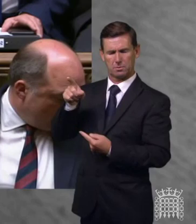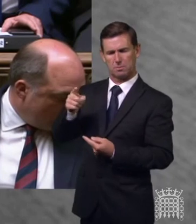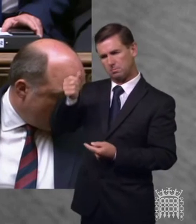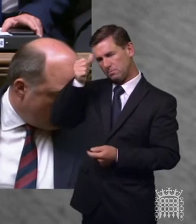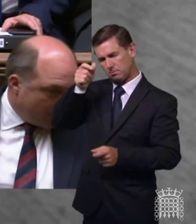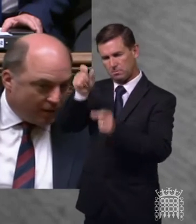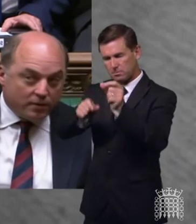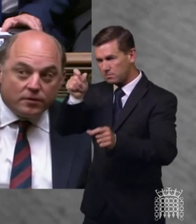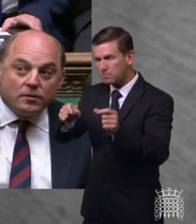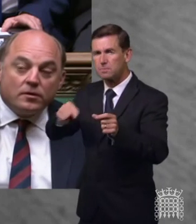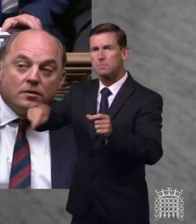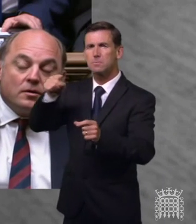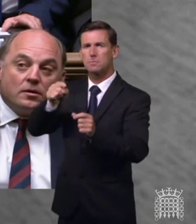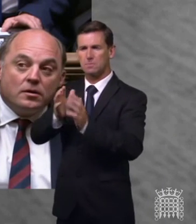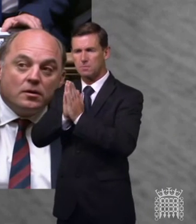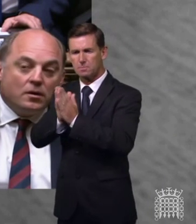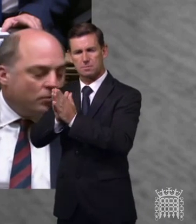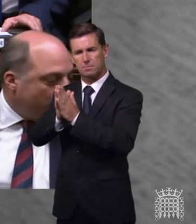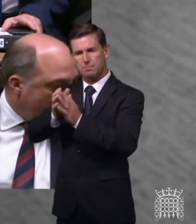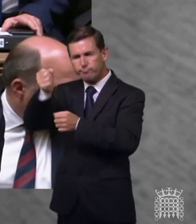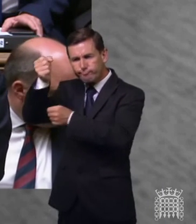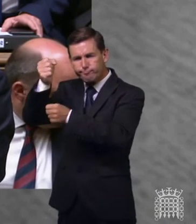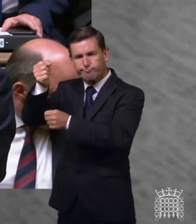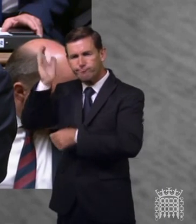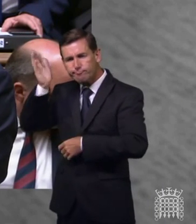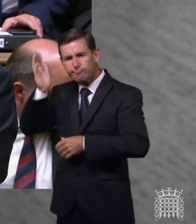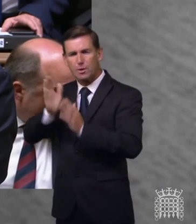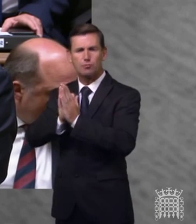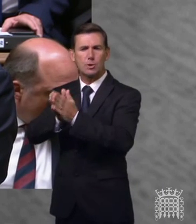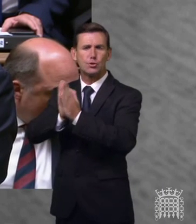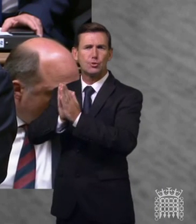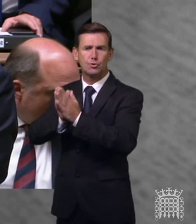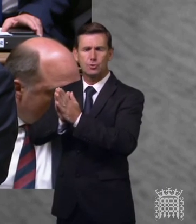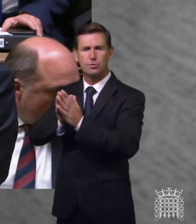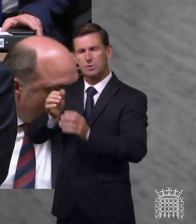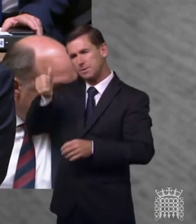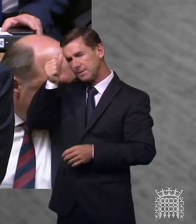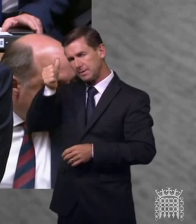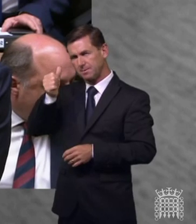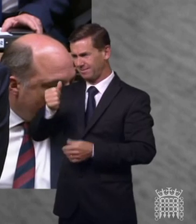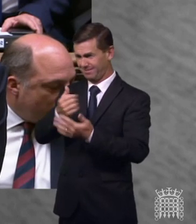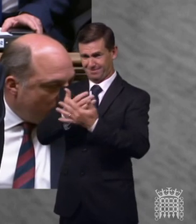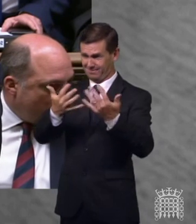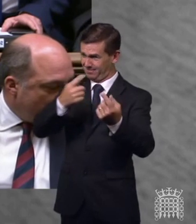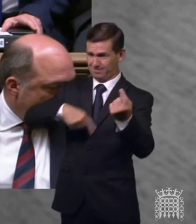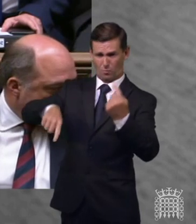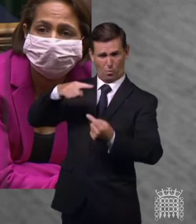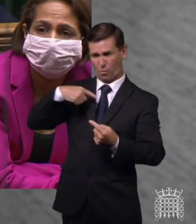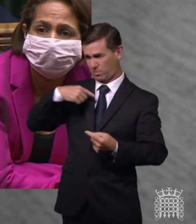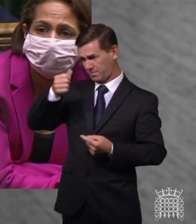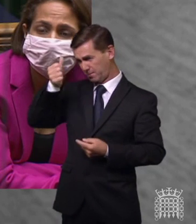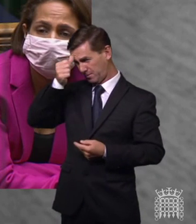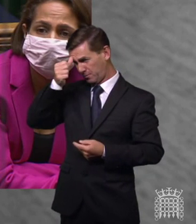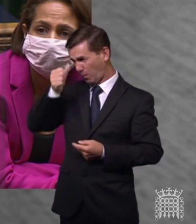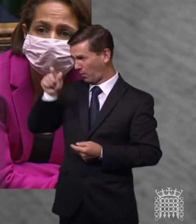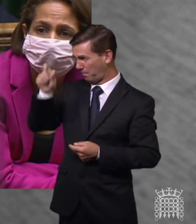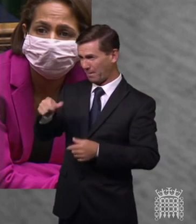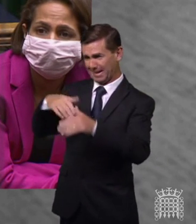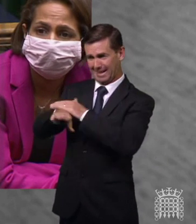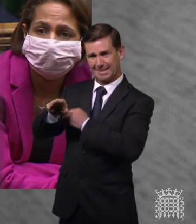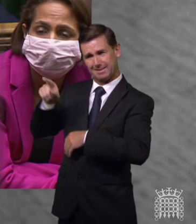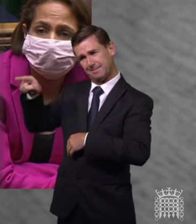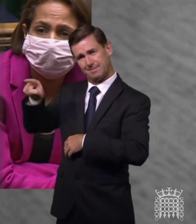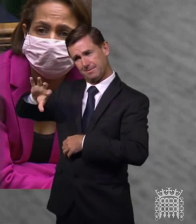I am sure that colleagues across the House—literally every Member, I imagine—have received messages from people who know someone who needs to get out of Afghanistan.